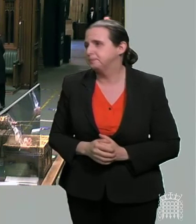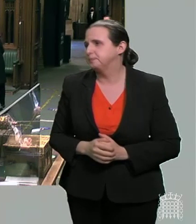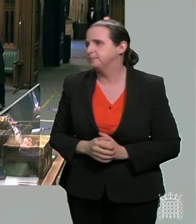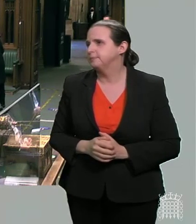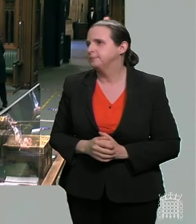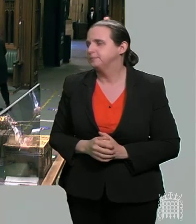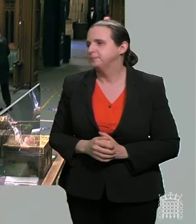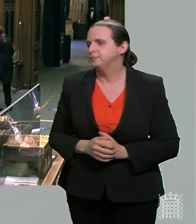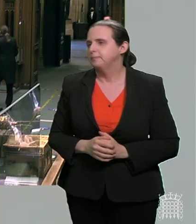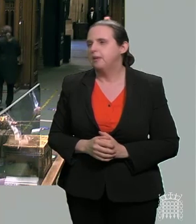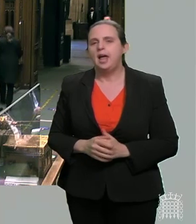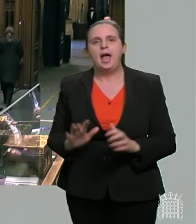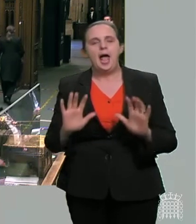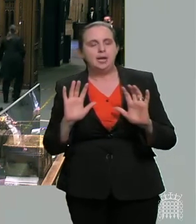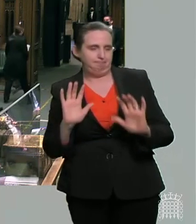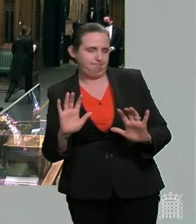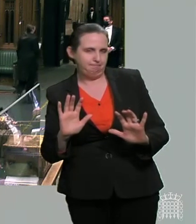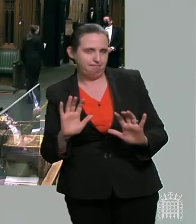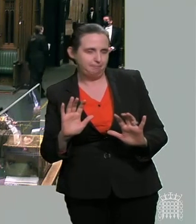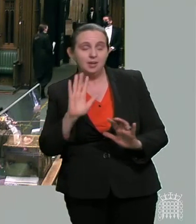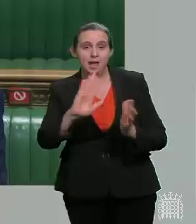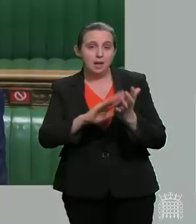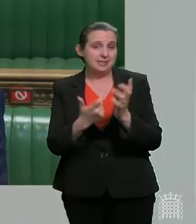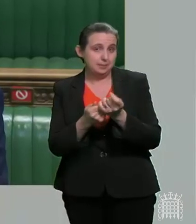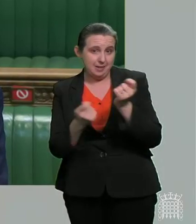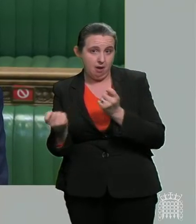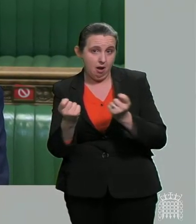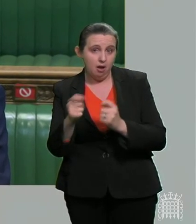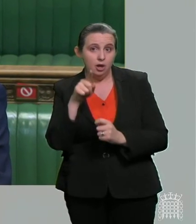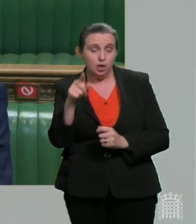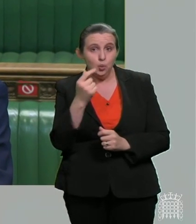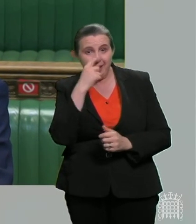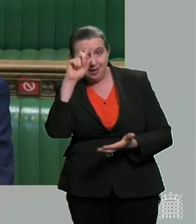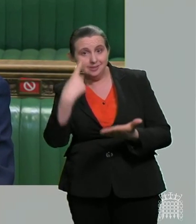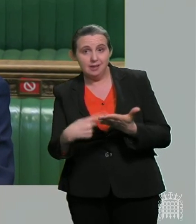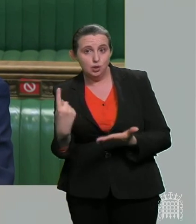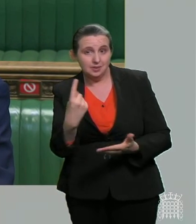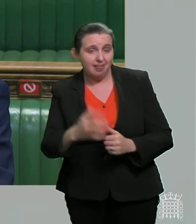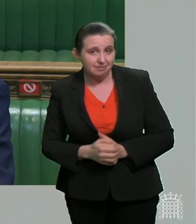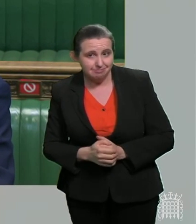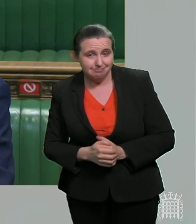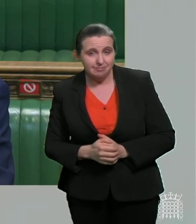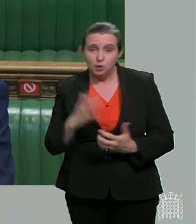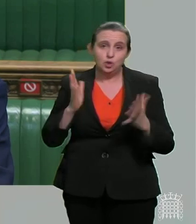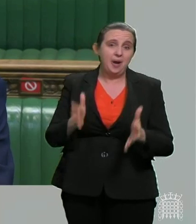Let me let the Prime Minister into a secret: he can take decisions for himself and he does not need to leave everything to the 11th minute.